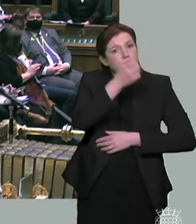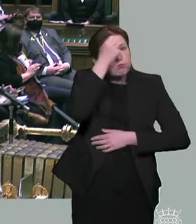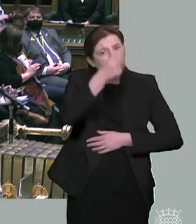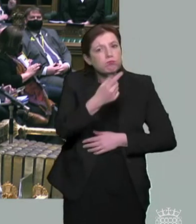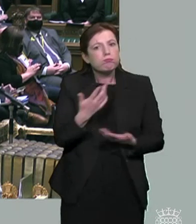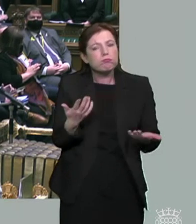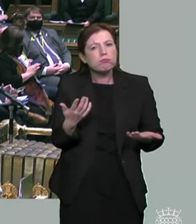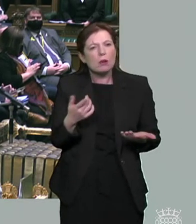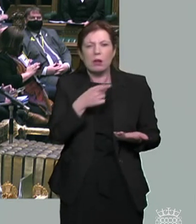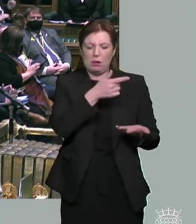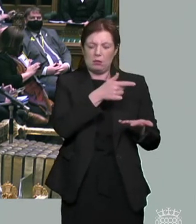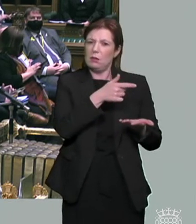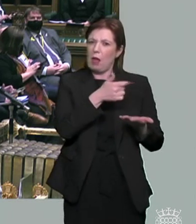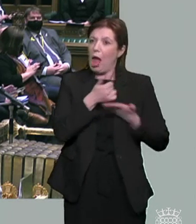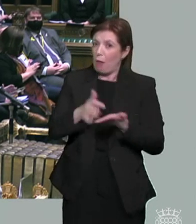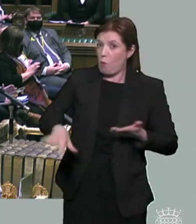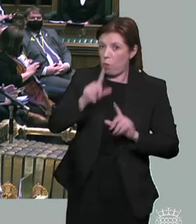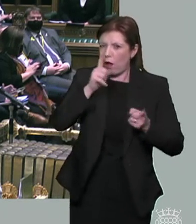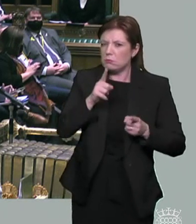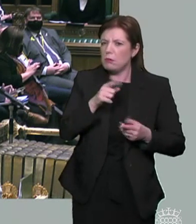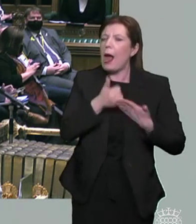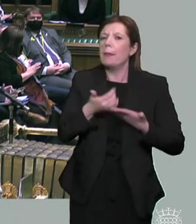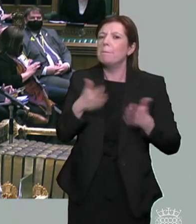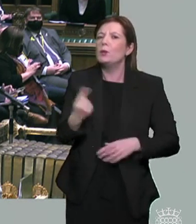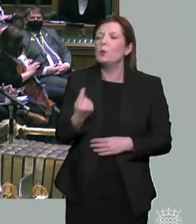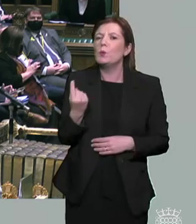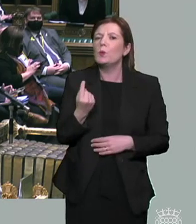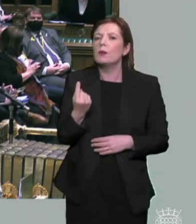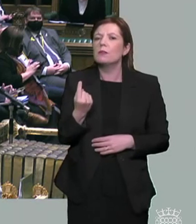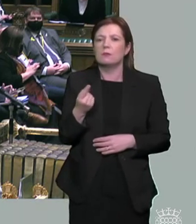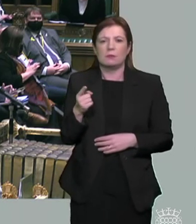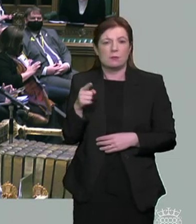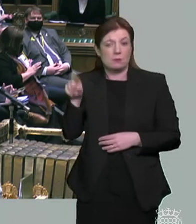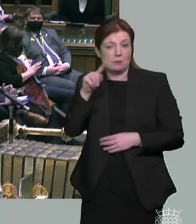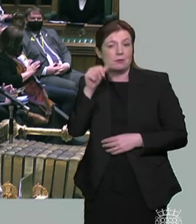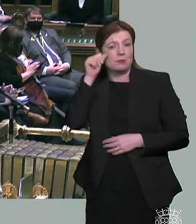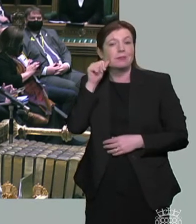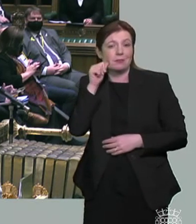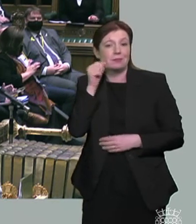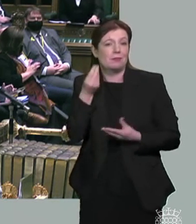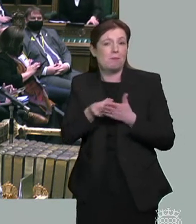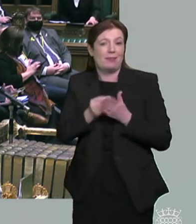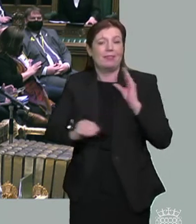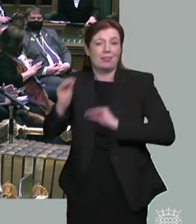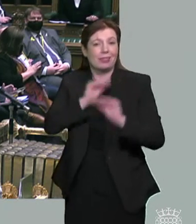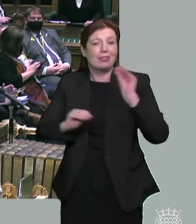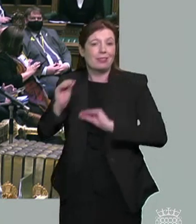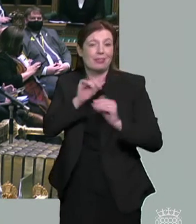But who has he been helping out? Those who have been swindling the taxpayer.